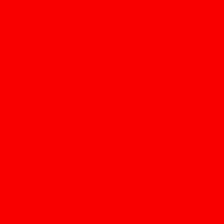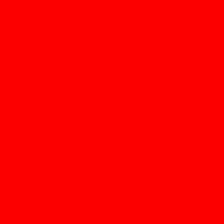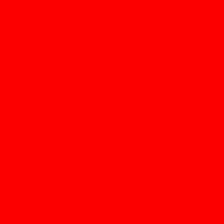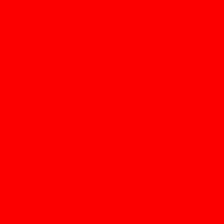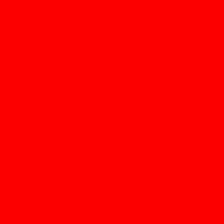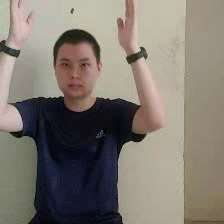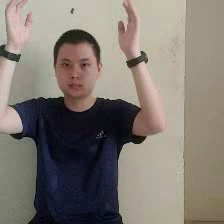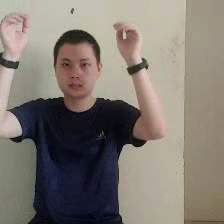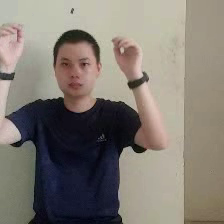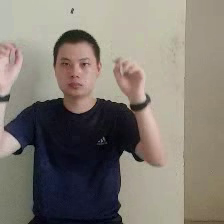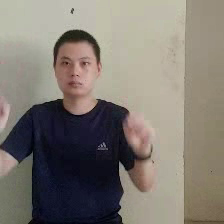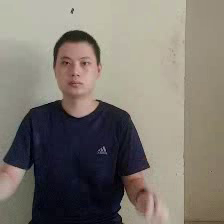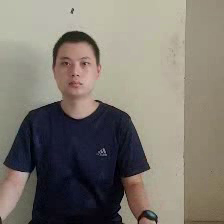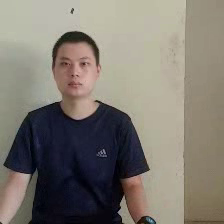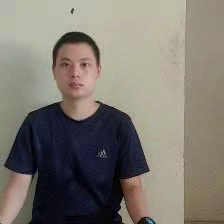Chạy